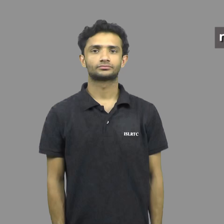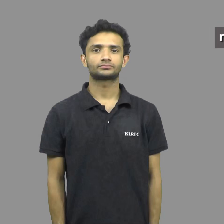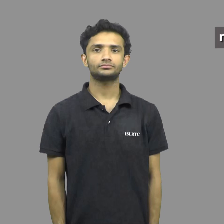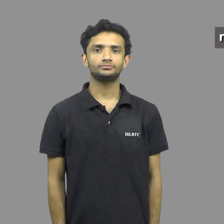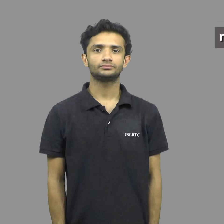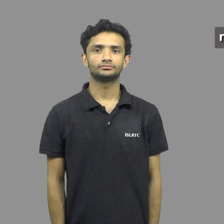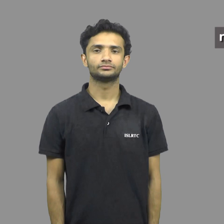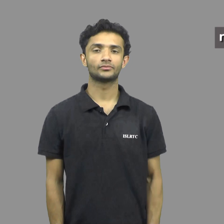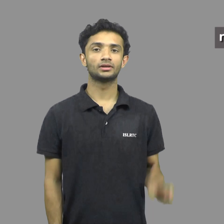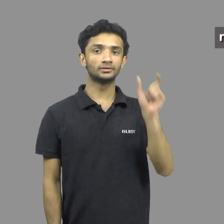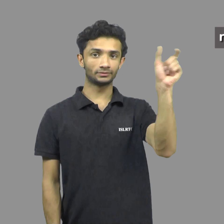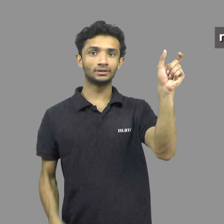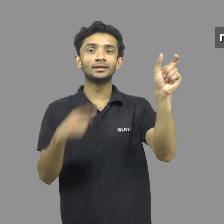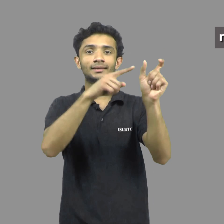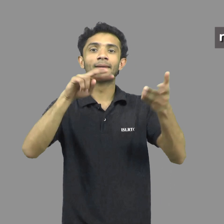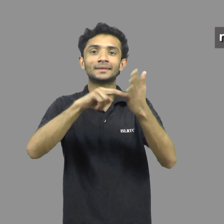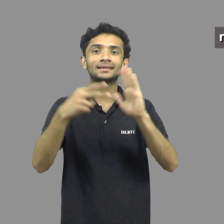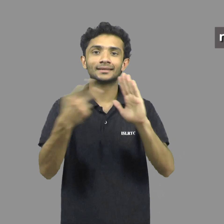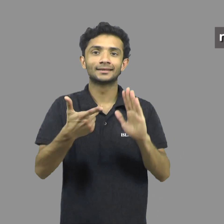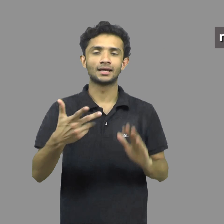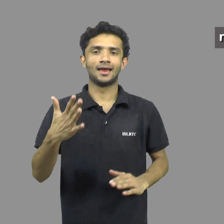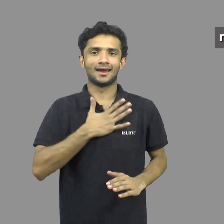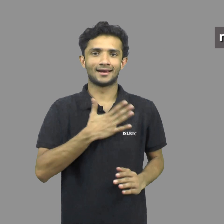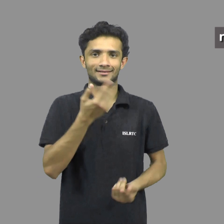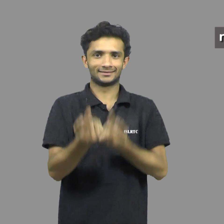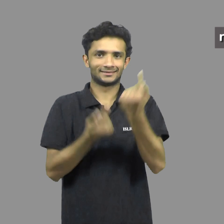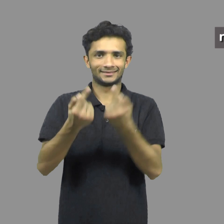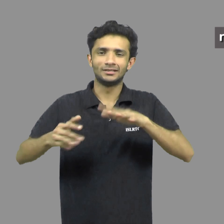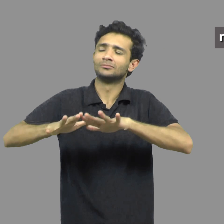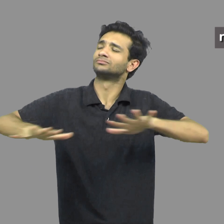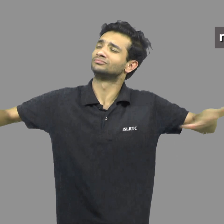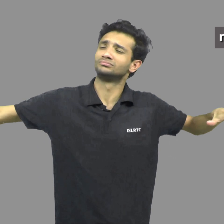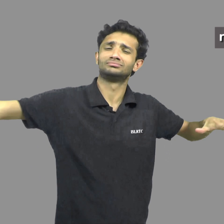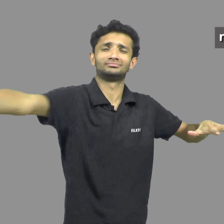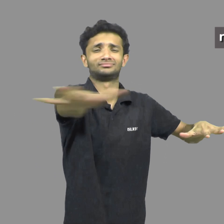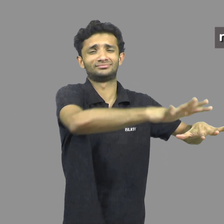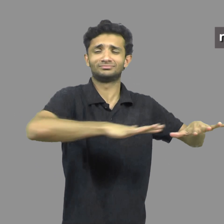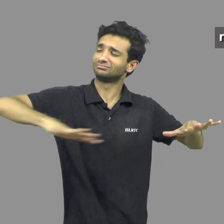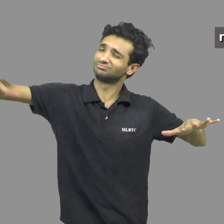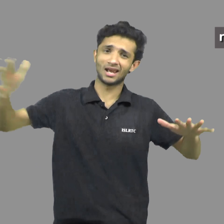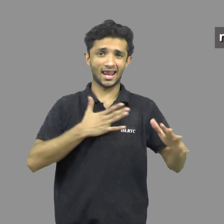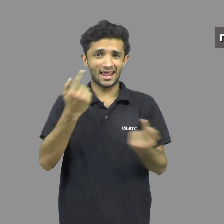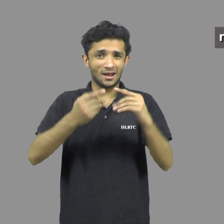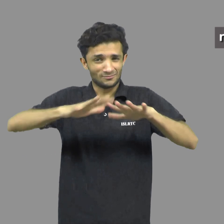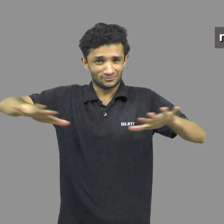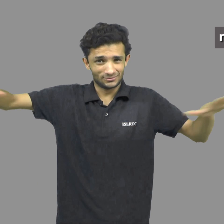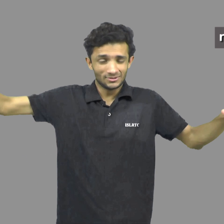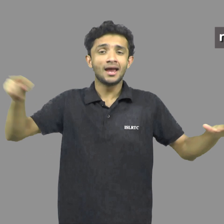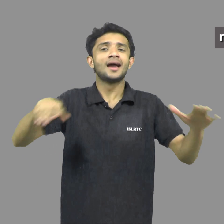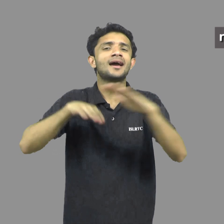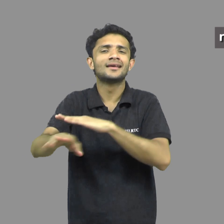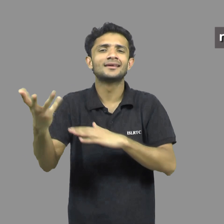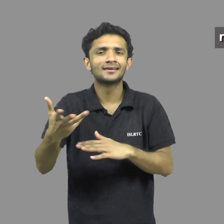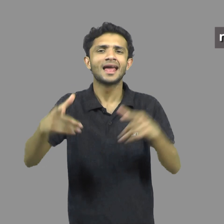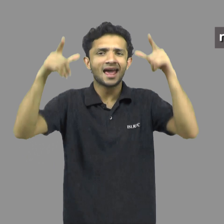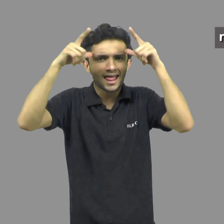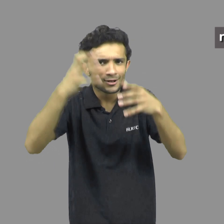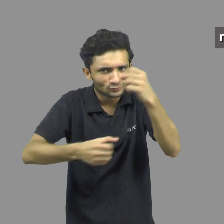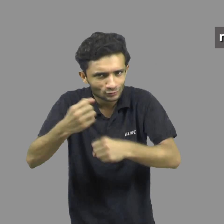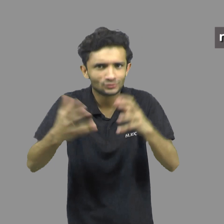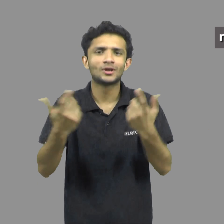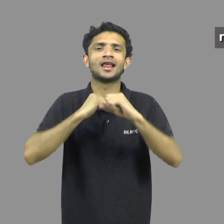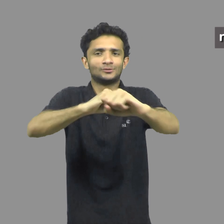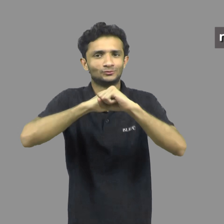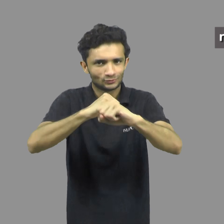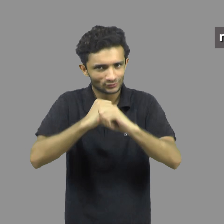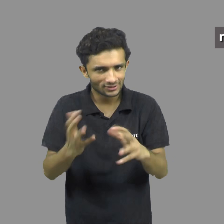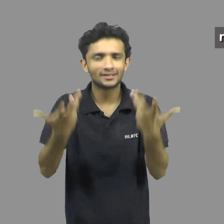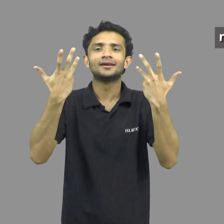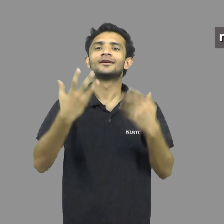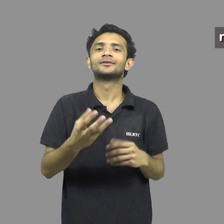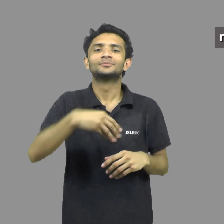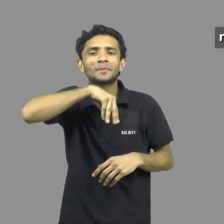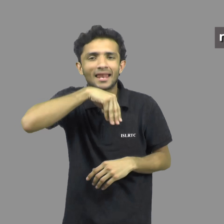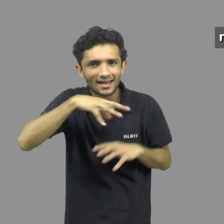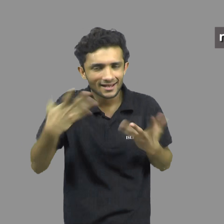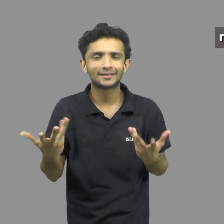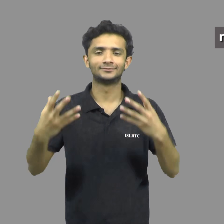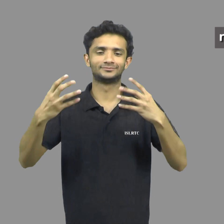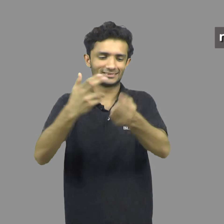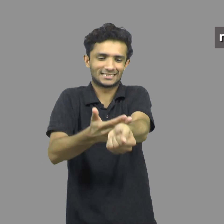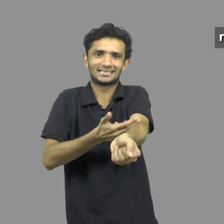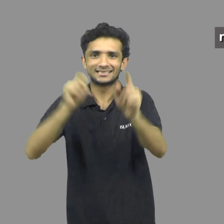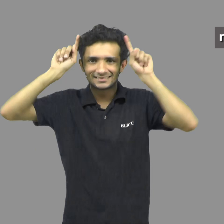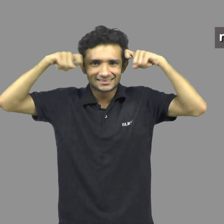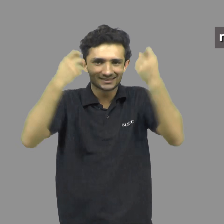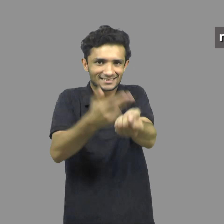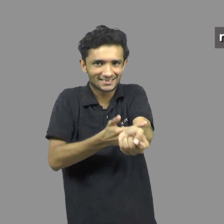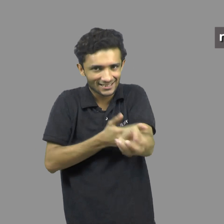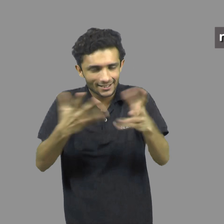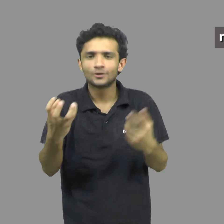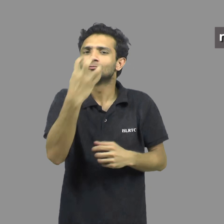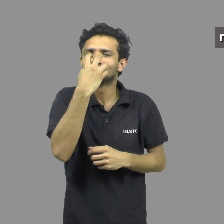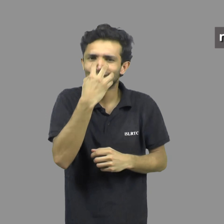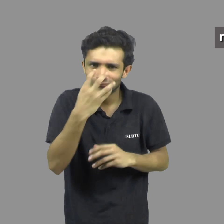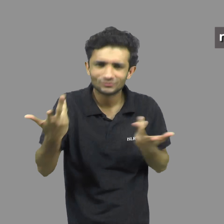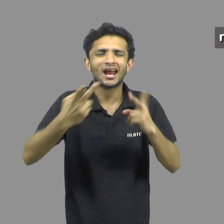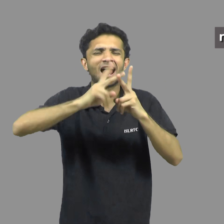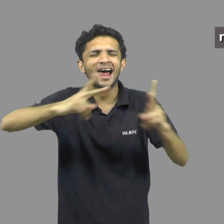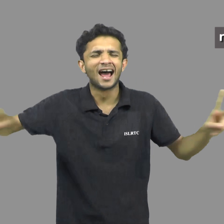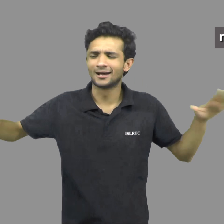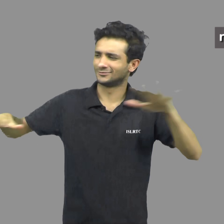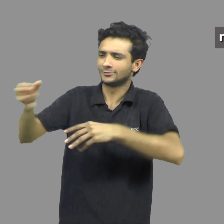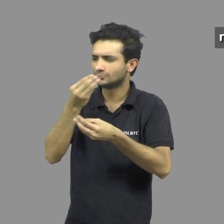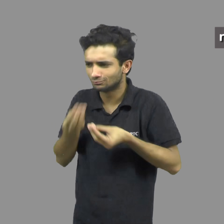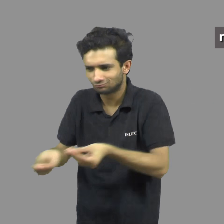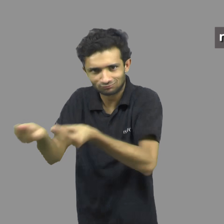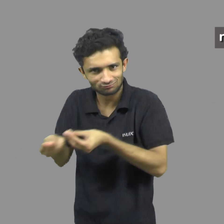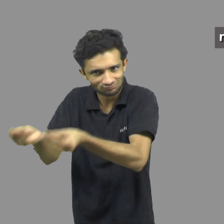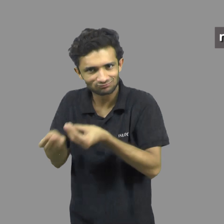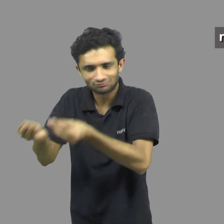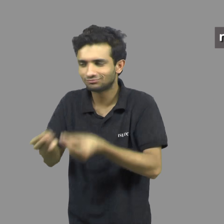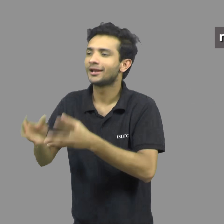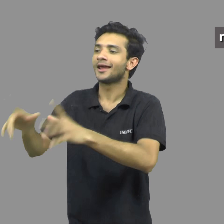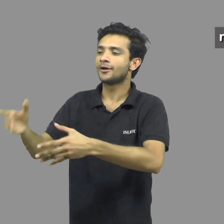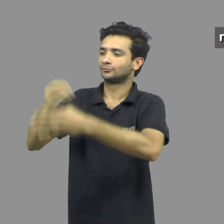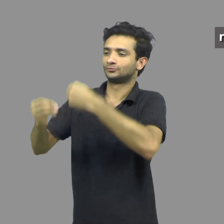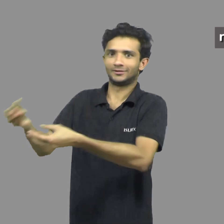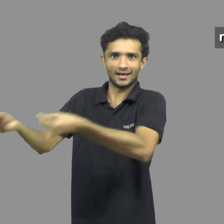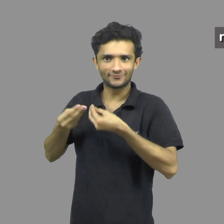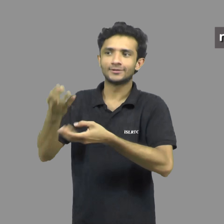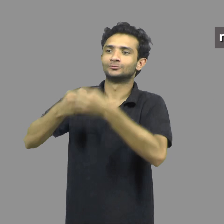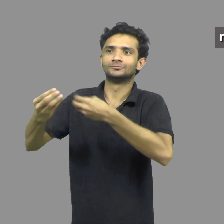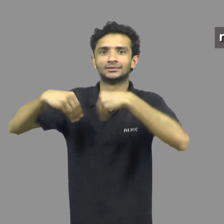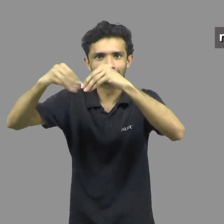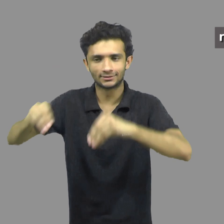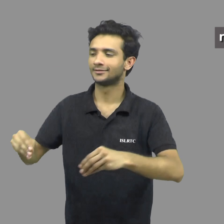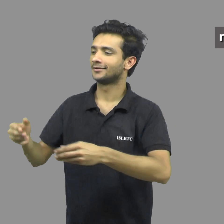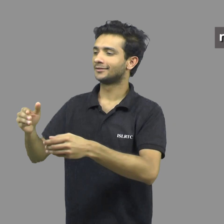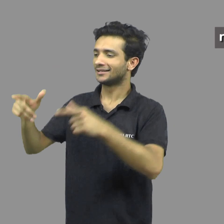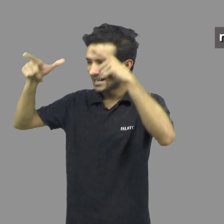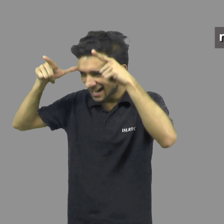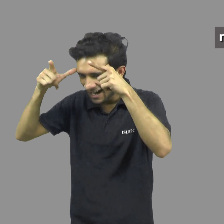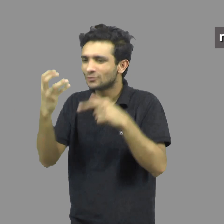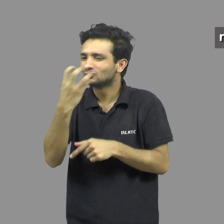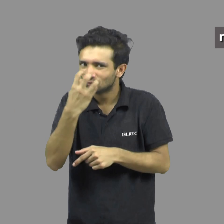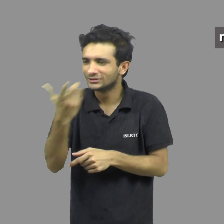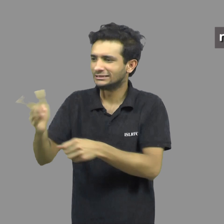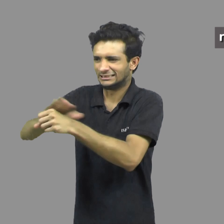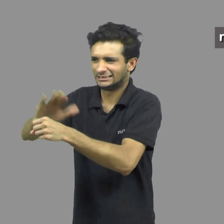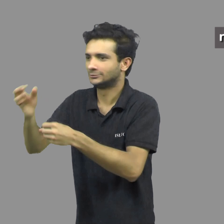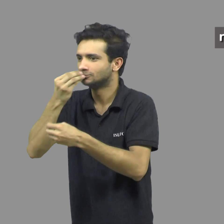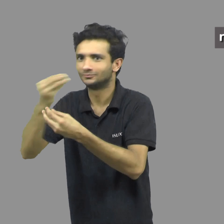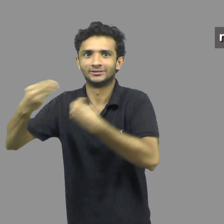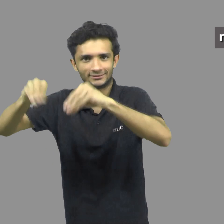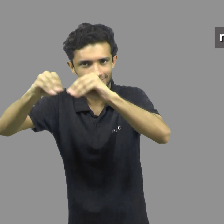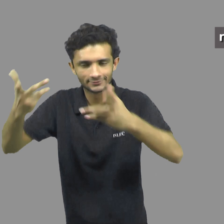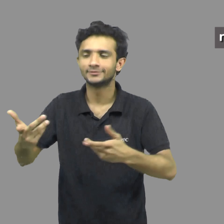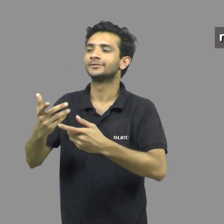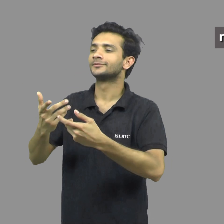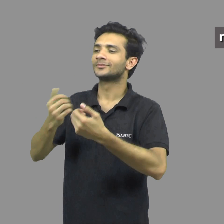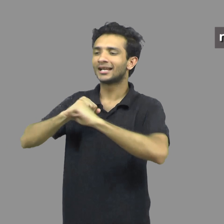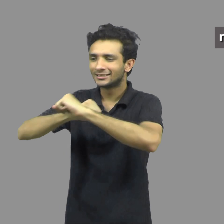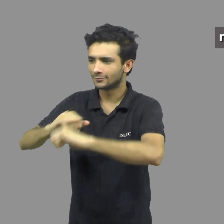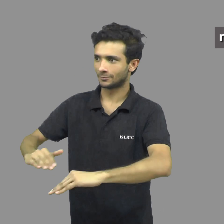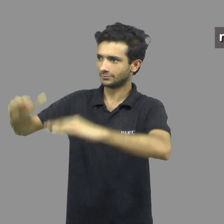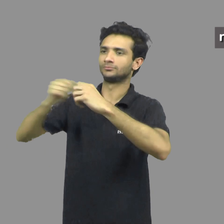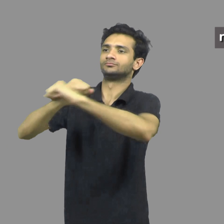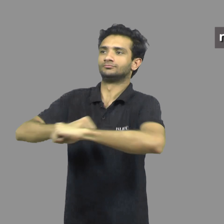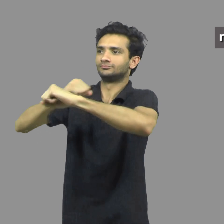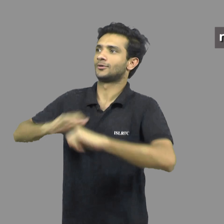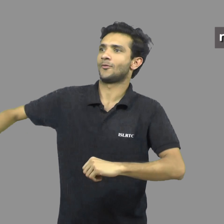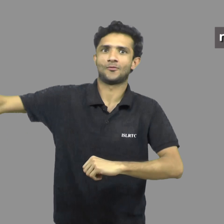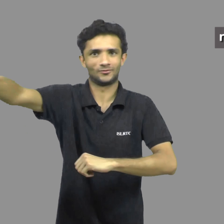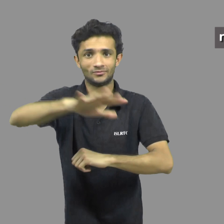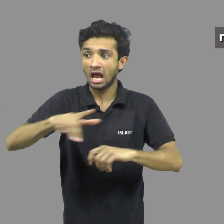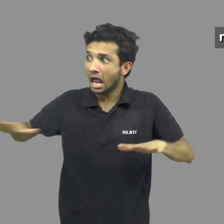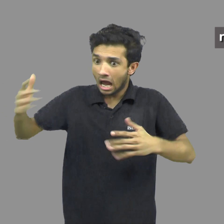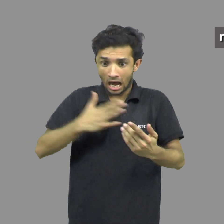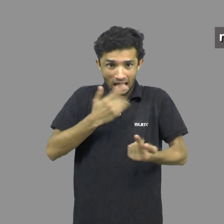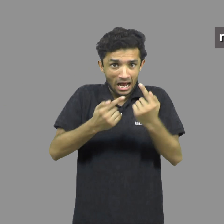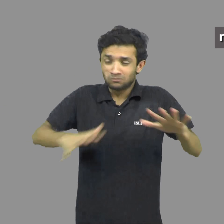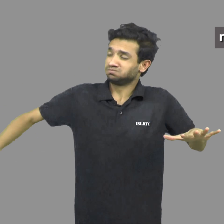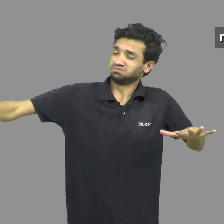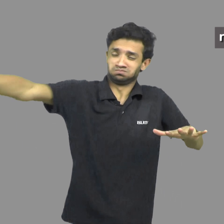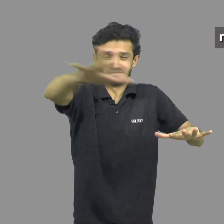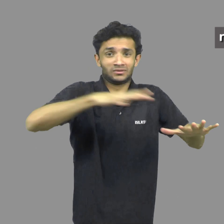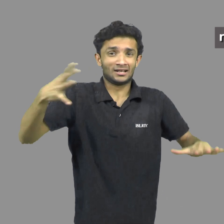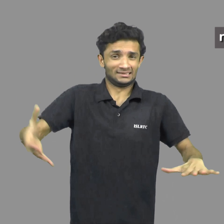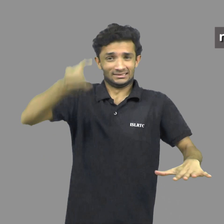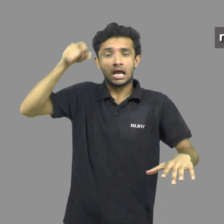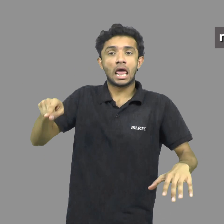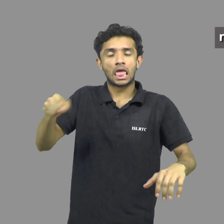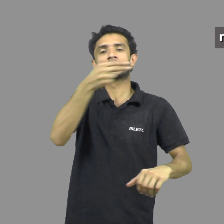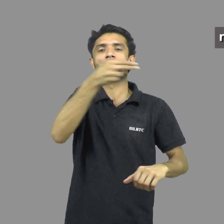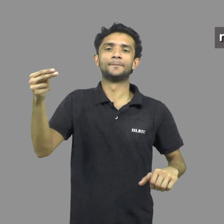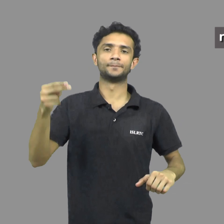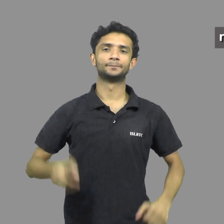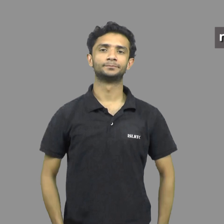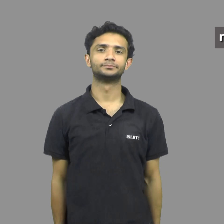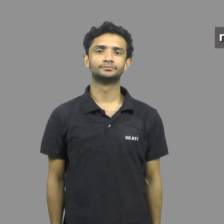Ranch and Rancher